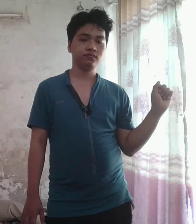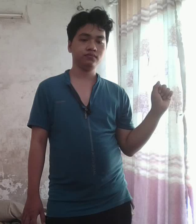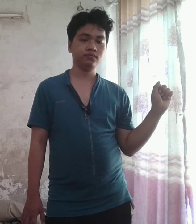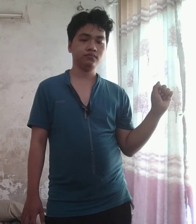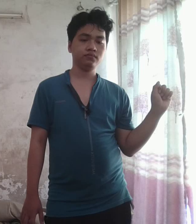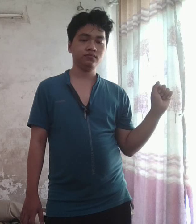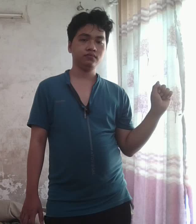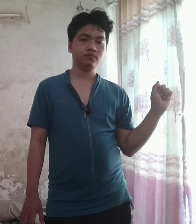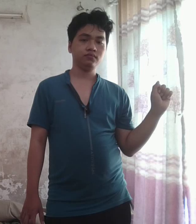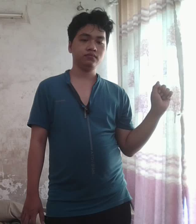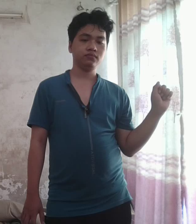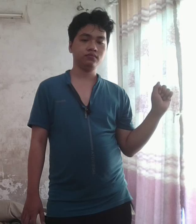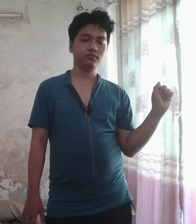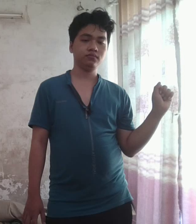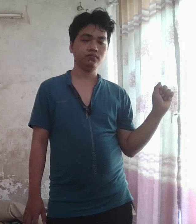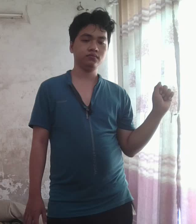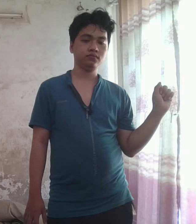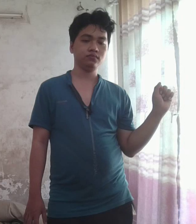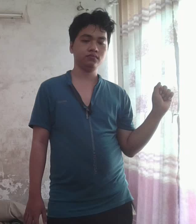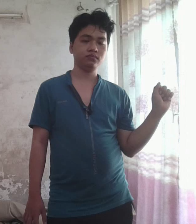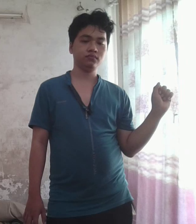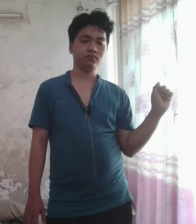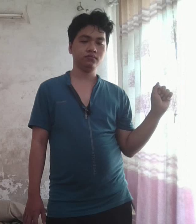a